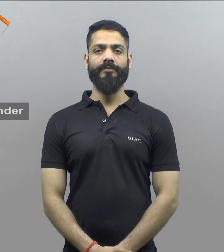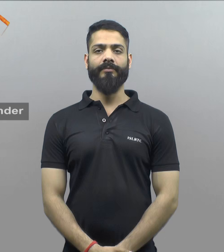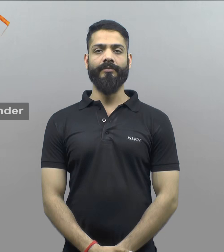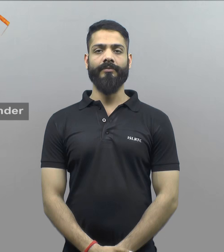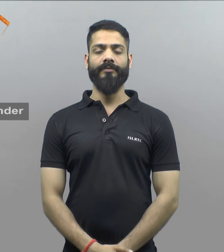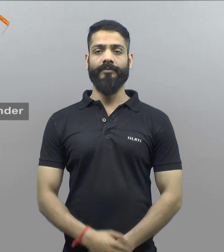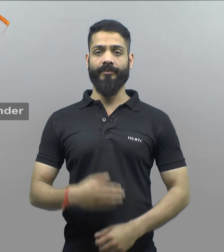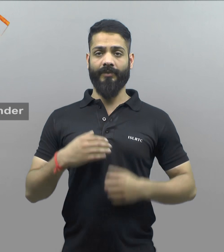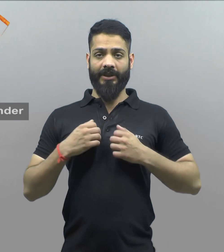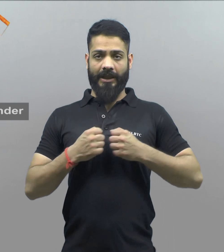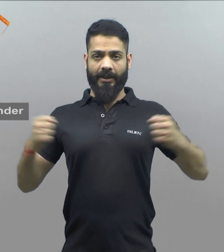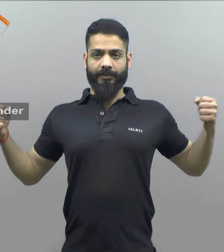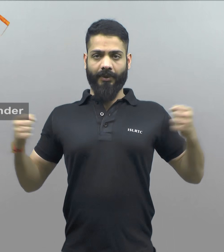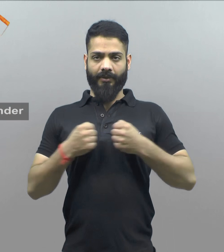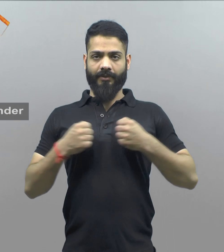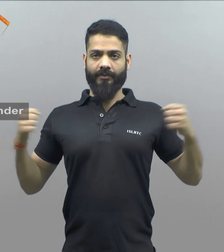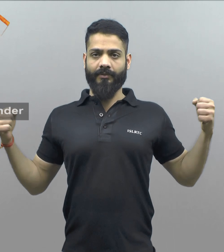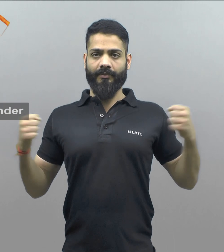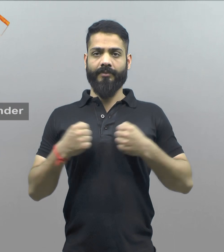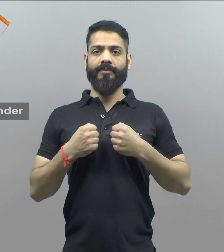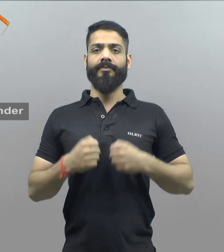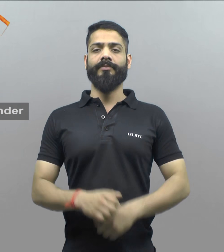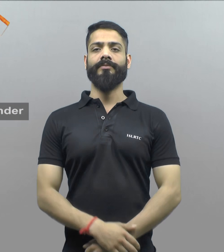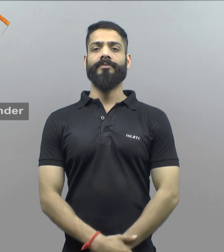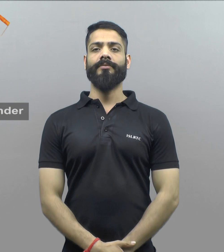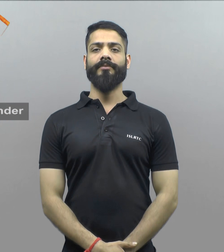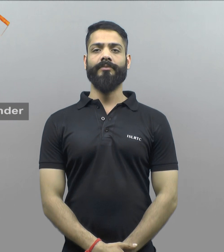Chest Expander